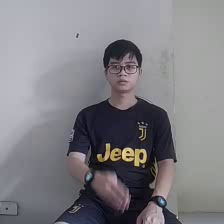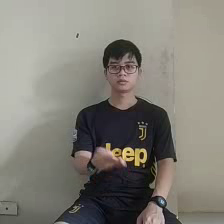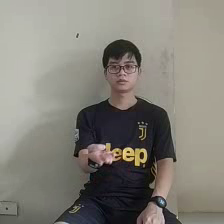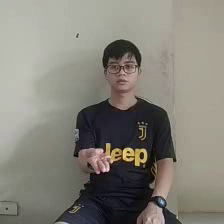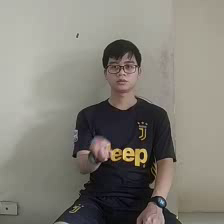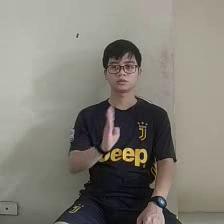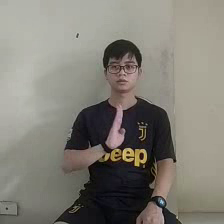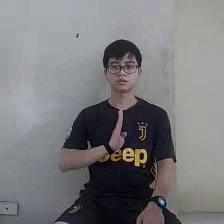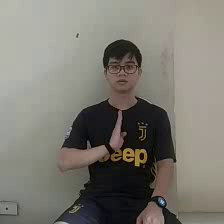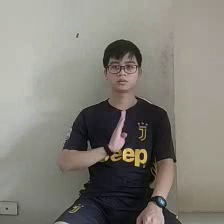Xin phép